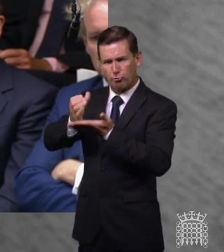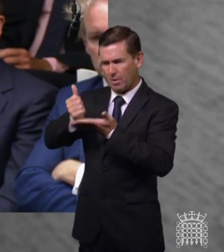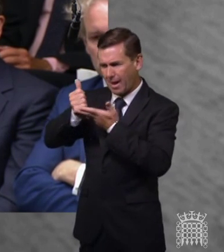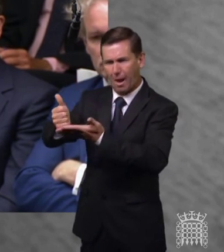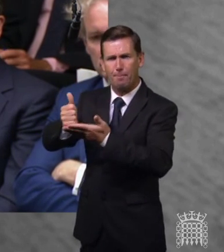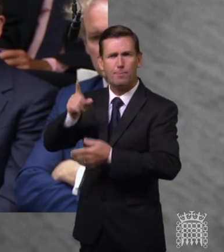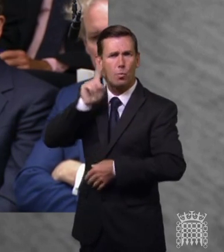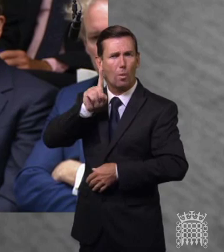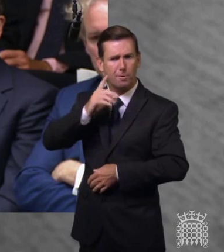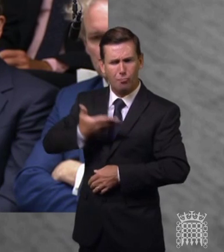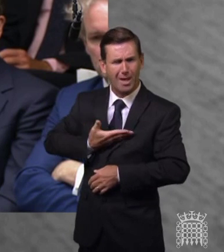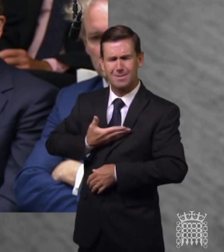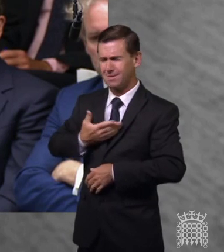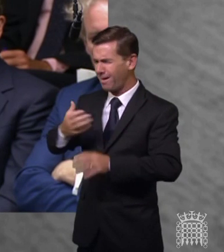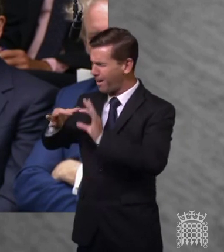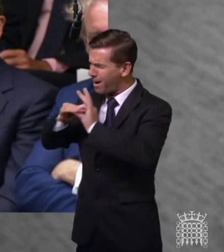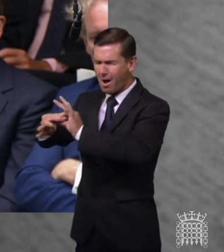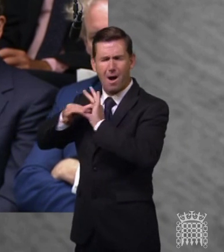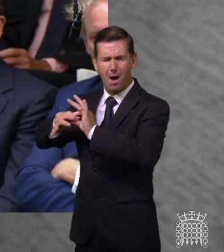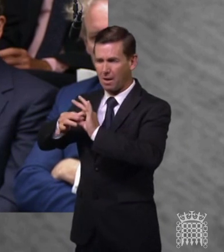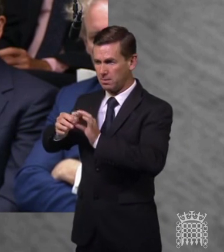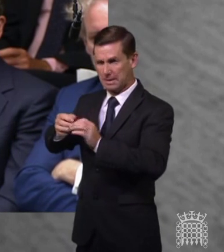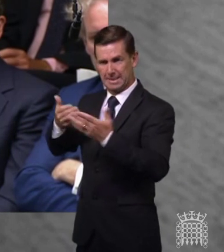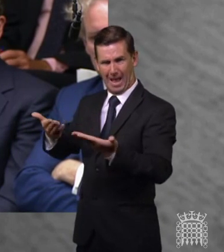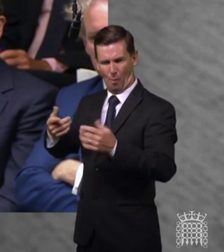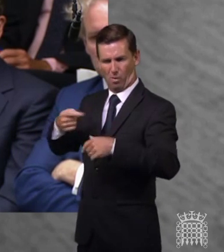Many are in fear of their lives—of retribution from the Taliban.